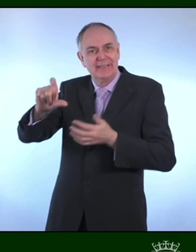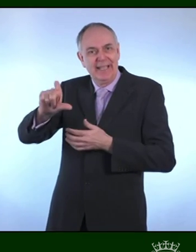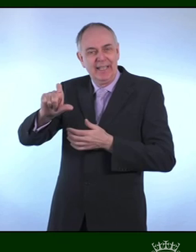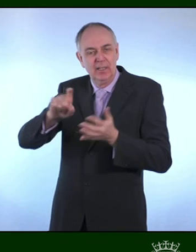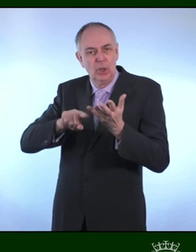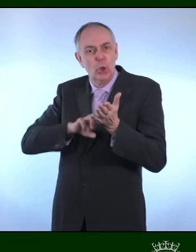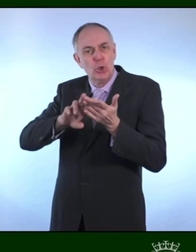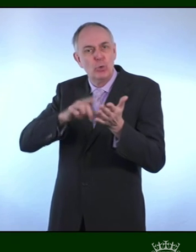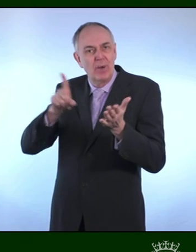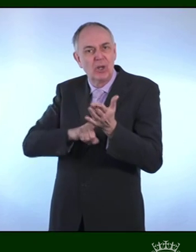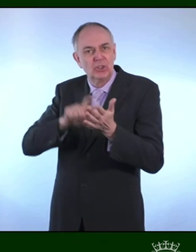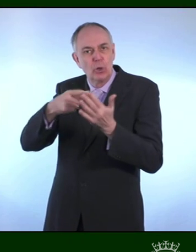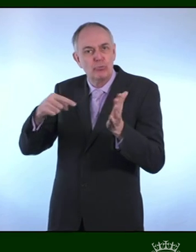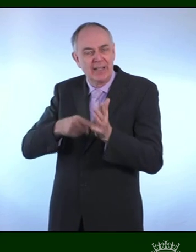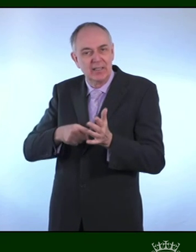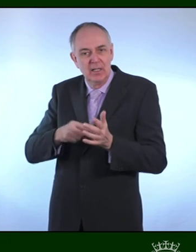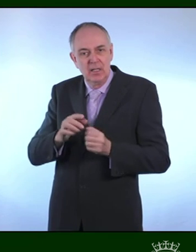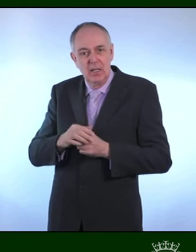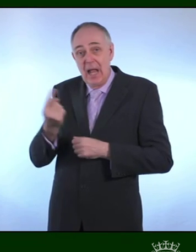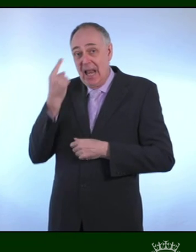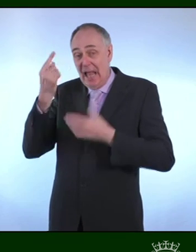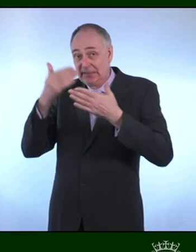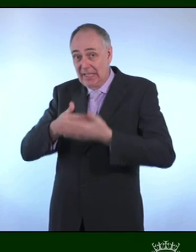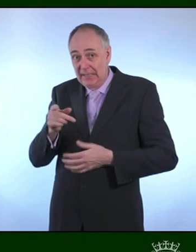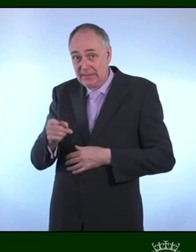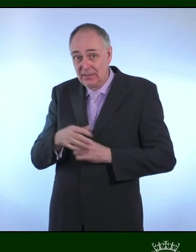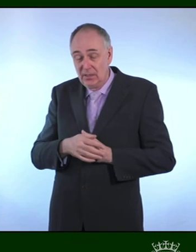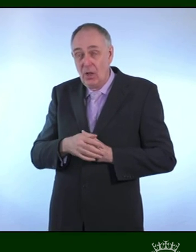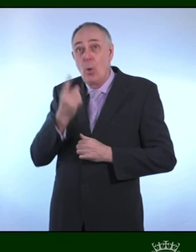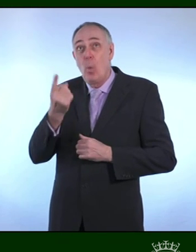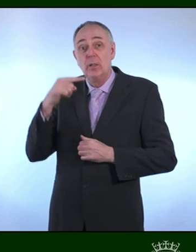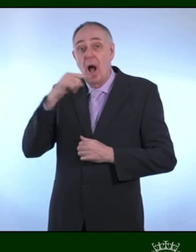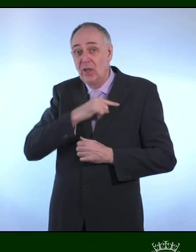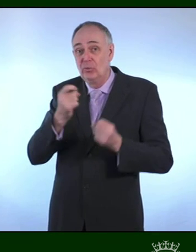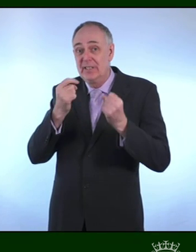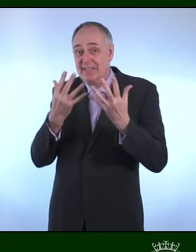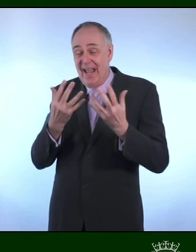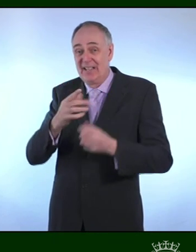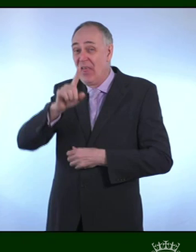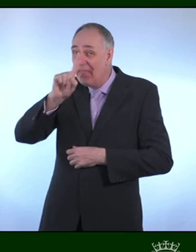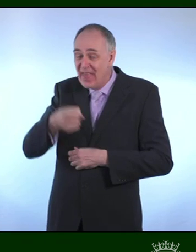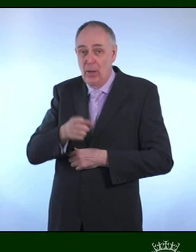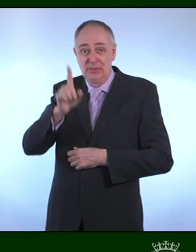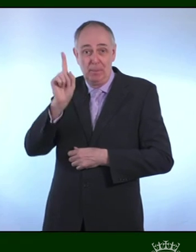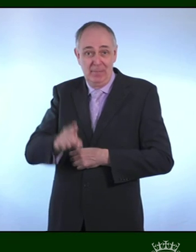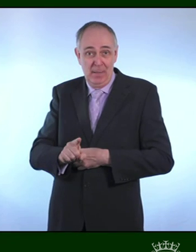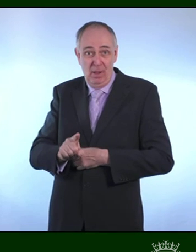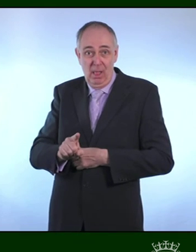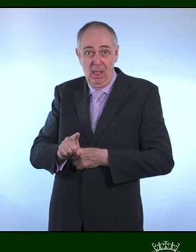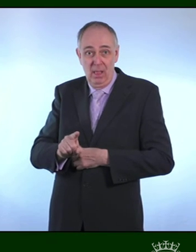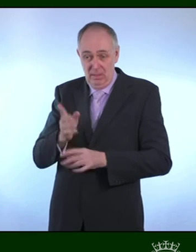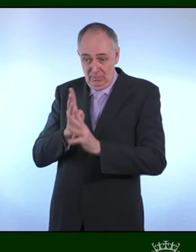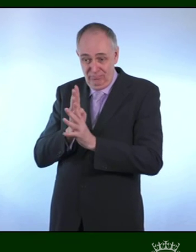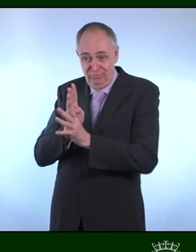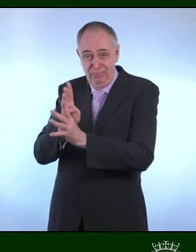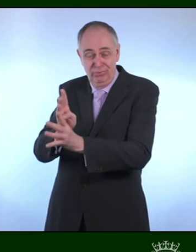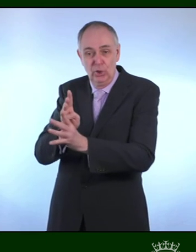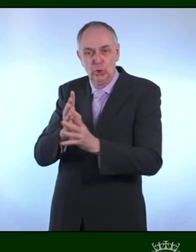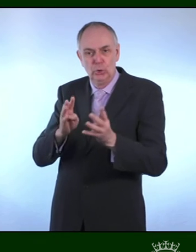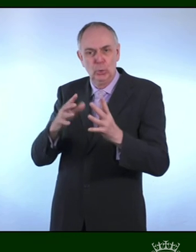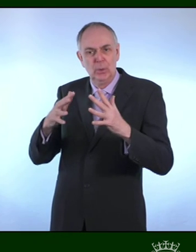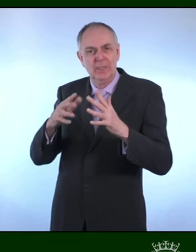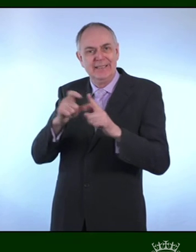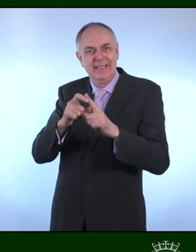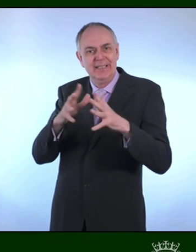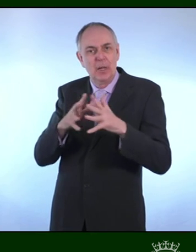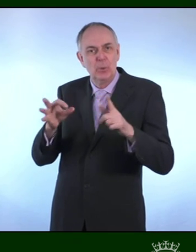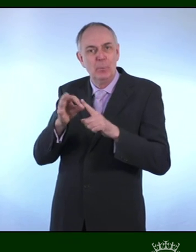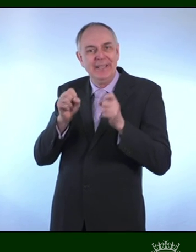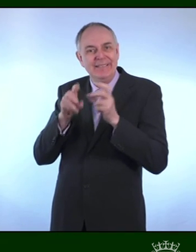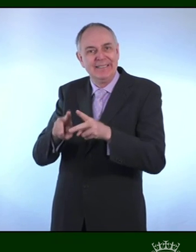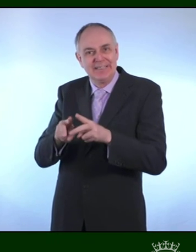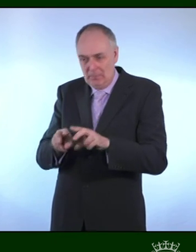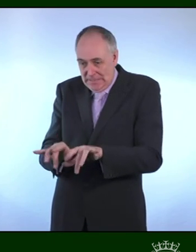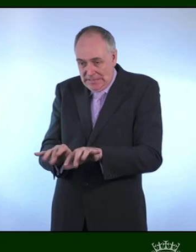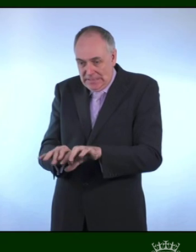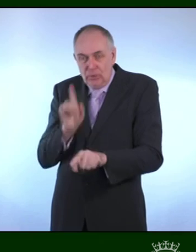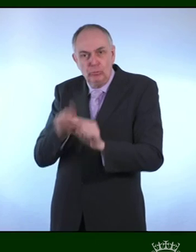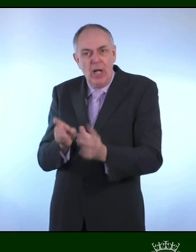Last night, there were queues of over 110,000 people trying to get on to the Department for Work and Pensions system in order to register to apply for universal credit.